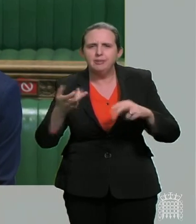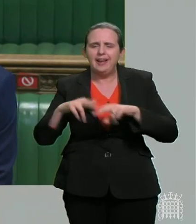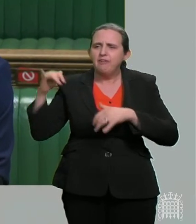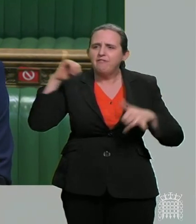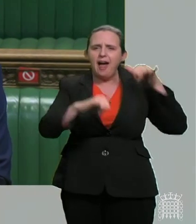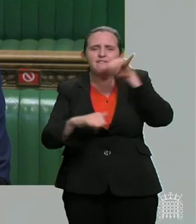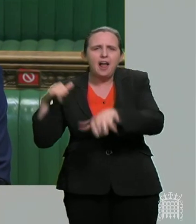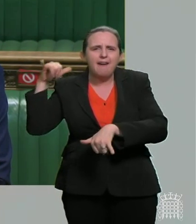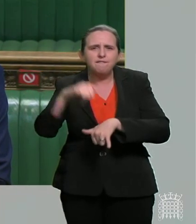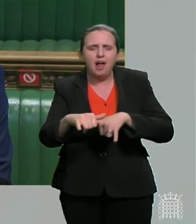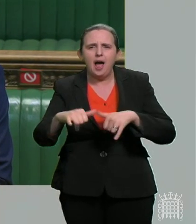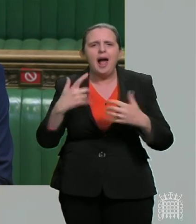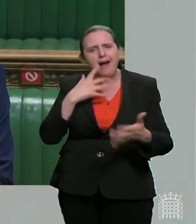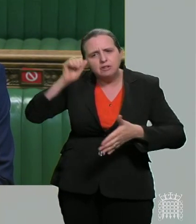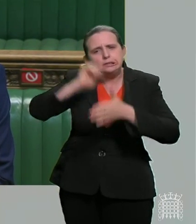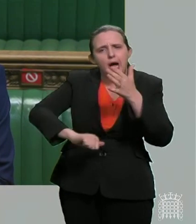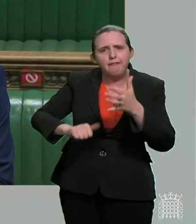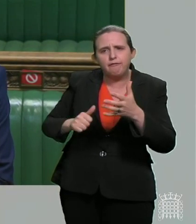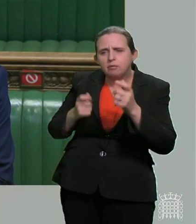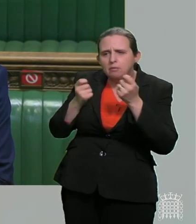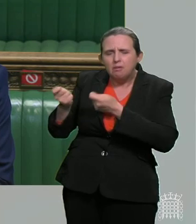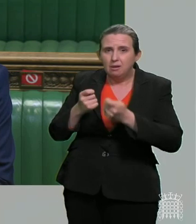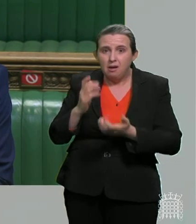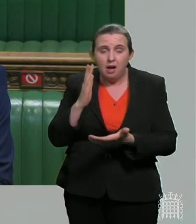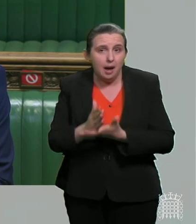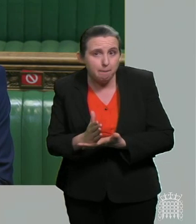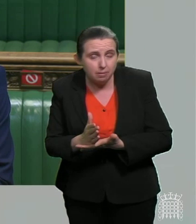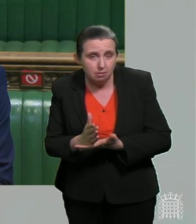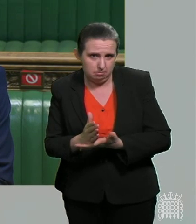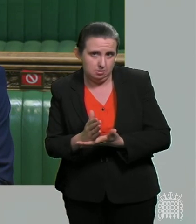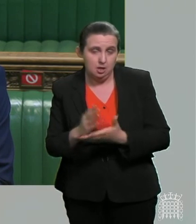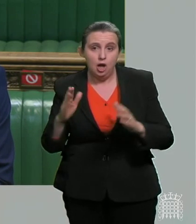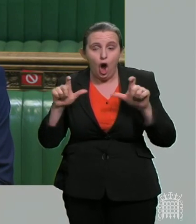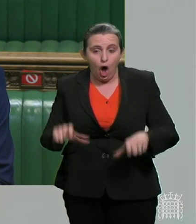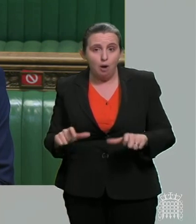We know that his Home Secretary disagrees with him. We know that the Health Secretary disagrees with him.